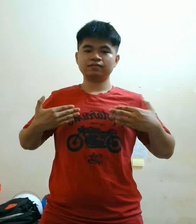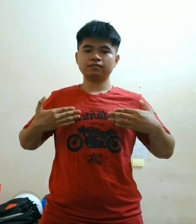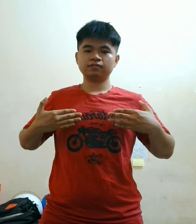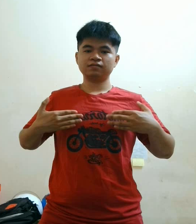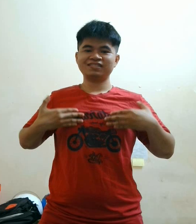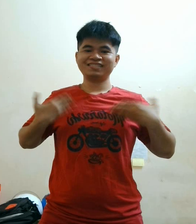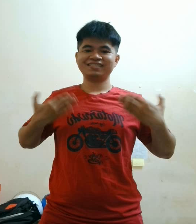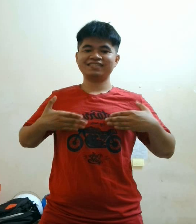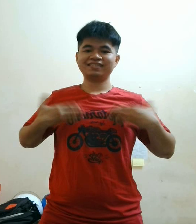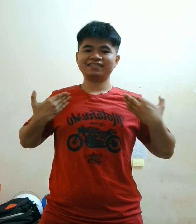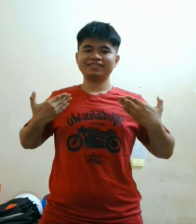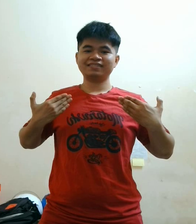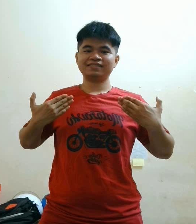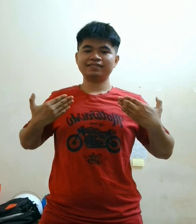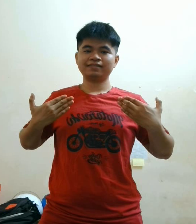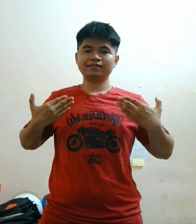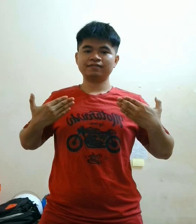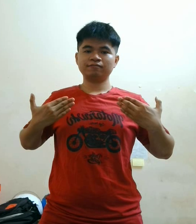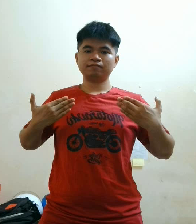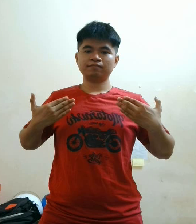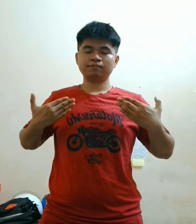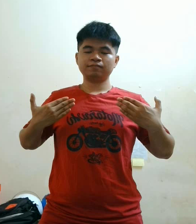vui ve